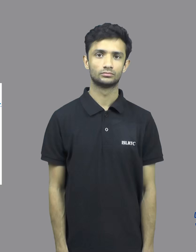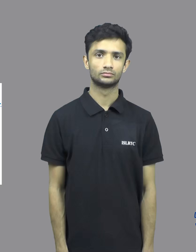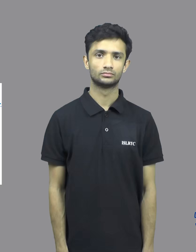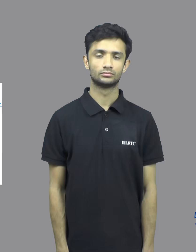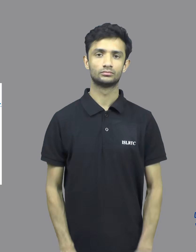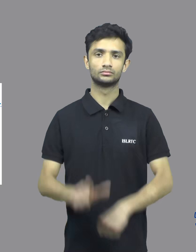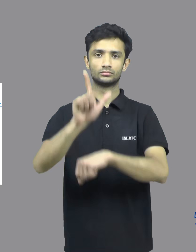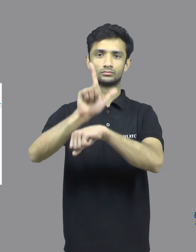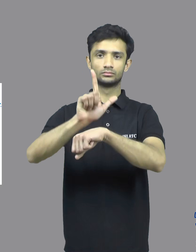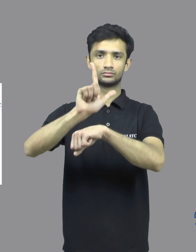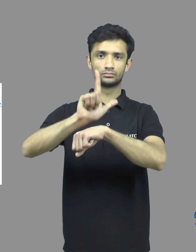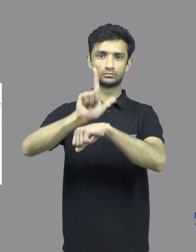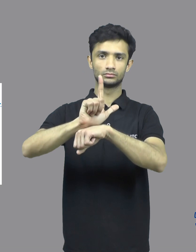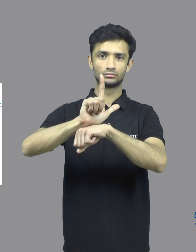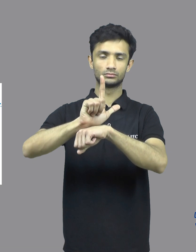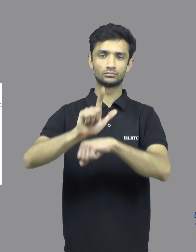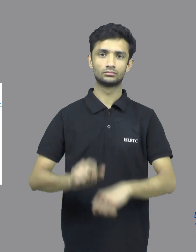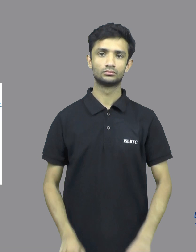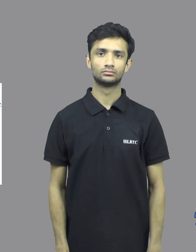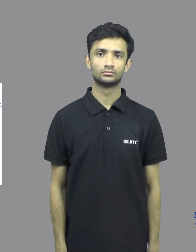Liberia